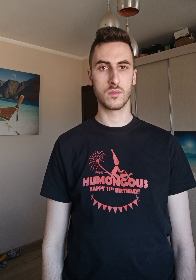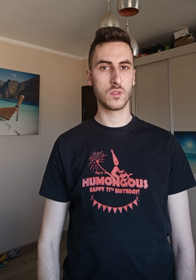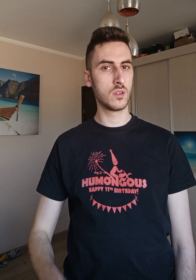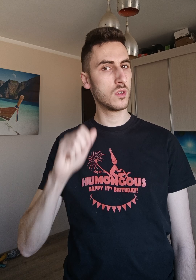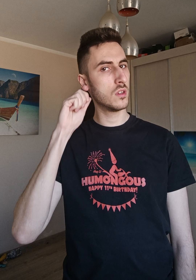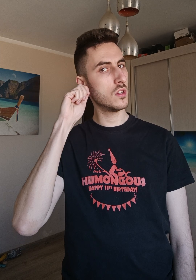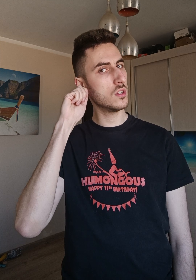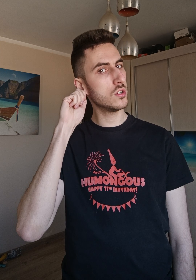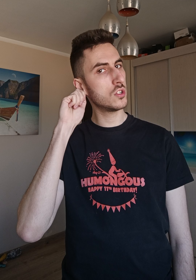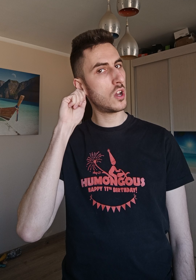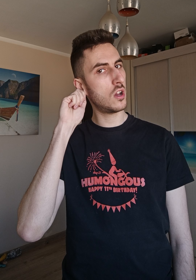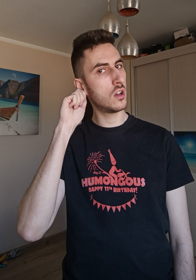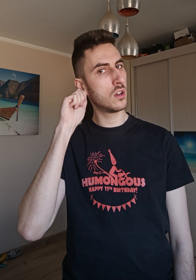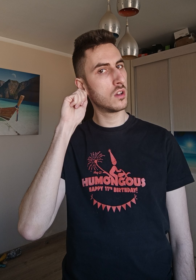אישה